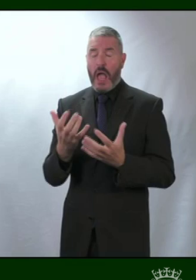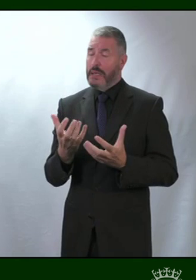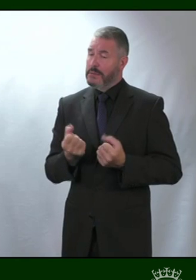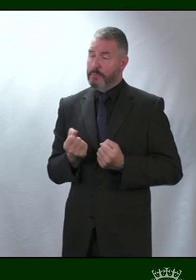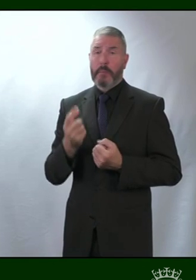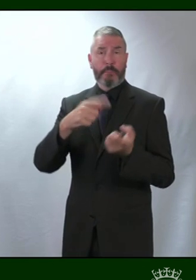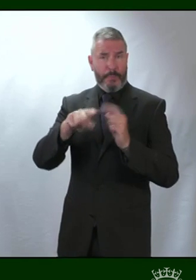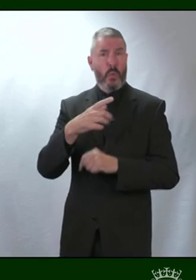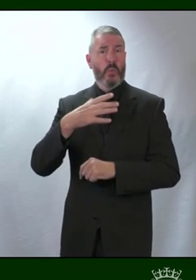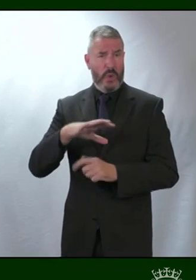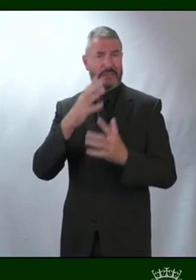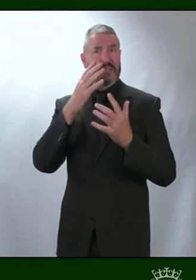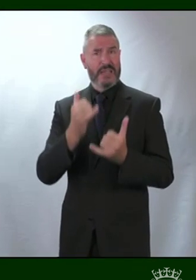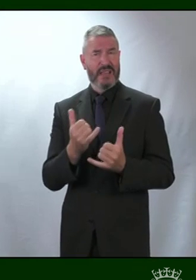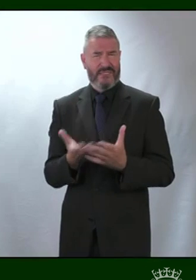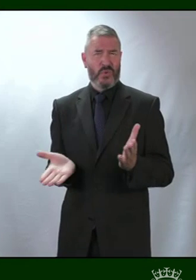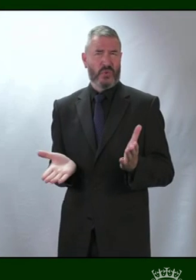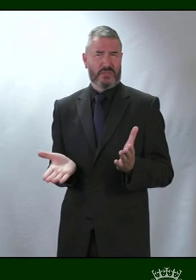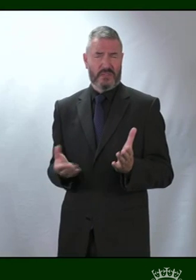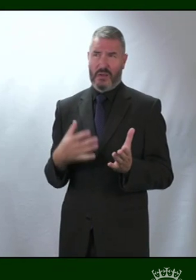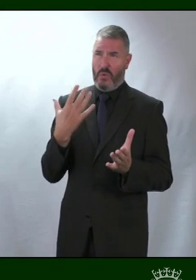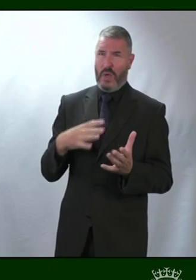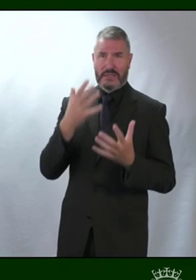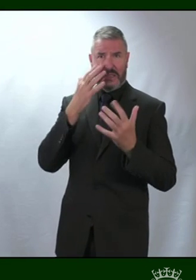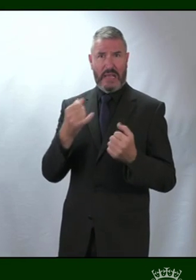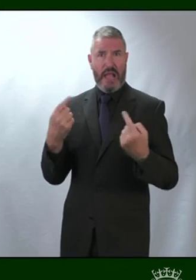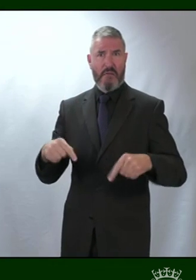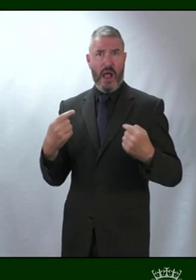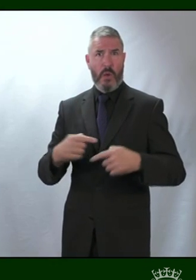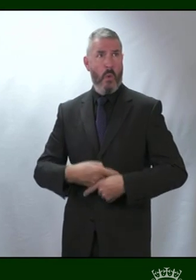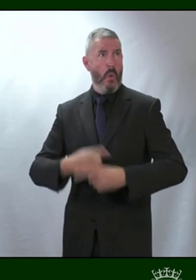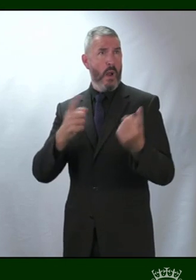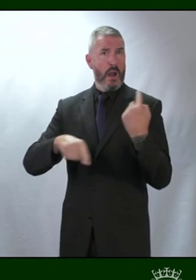Of course we would love to have much more testing instantly.